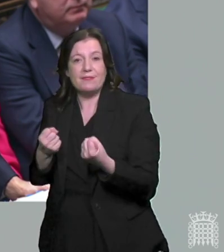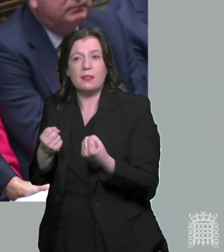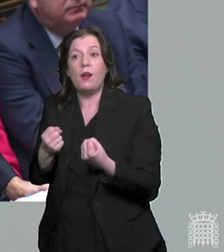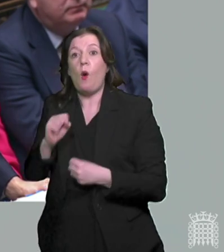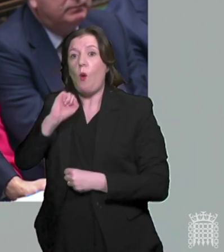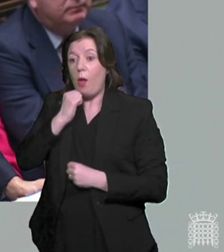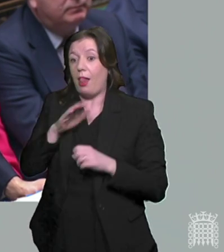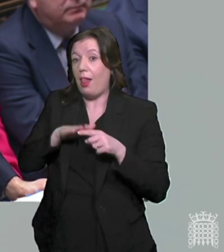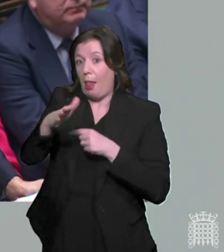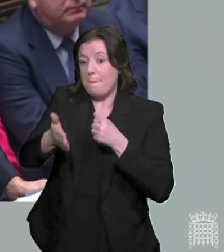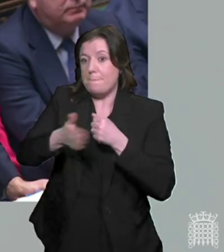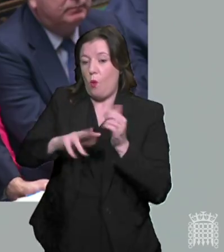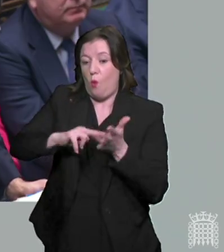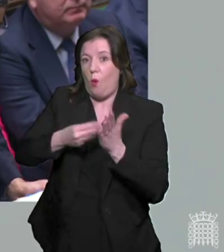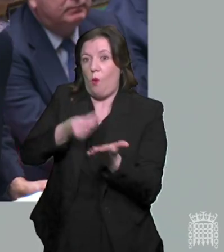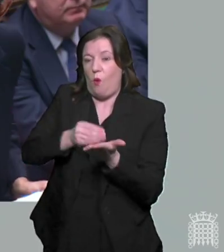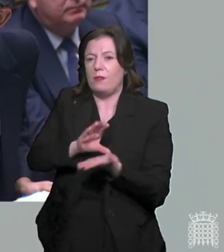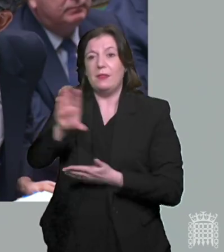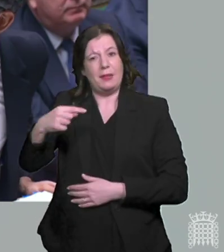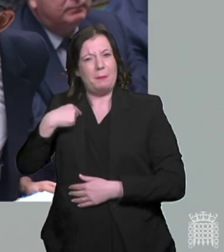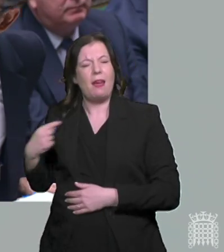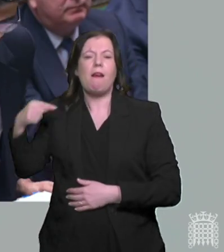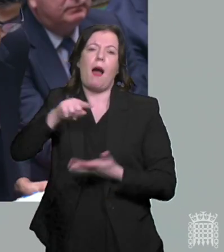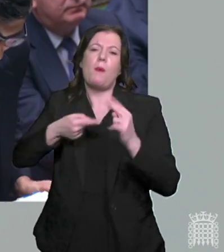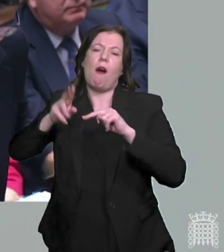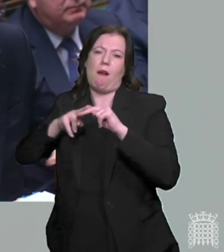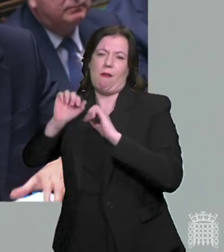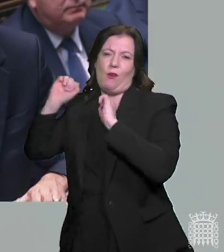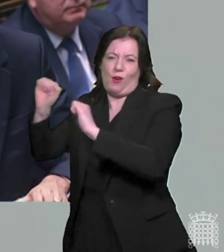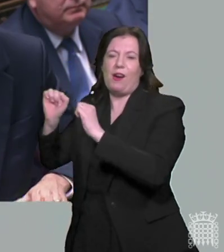There is more investment coming, and I look forward to visiting—or the Minister of State, Department for Science, Innovation and Technology